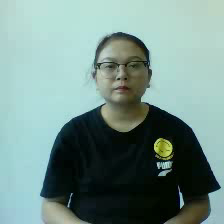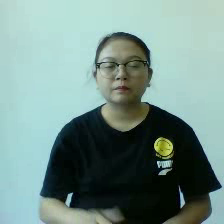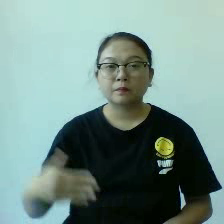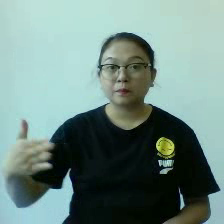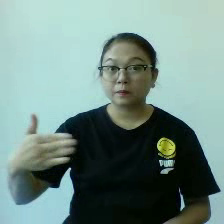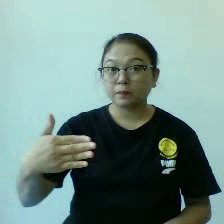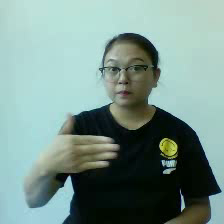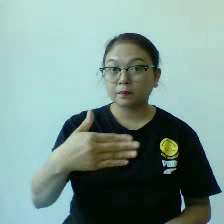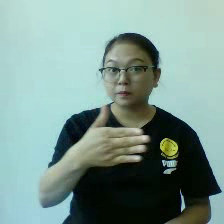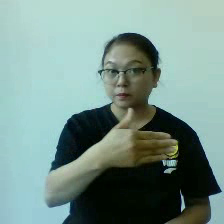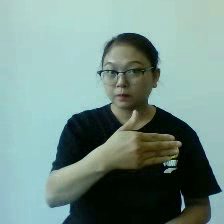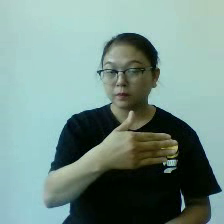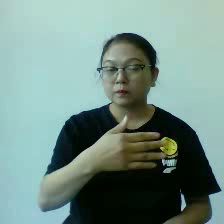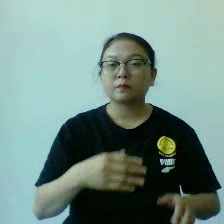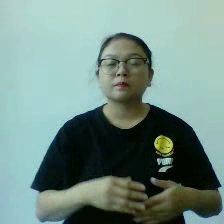Cá